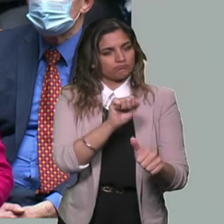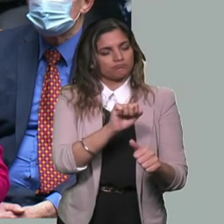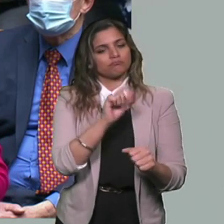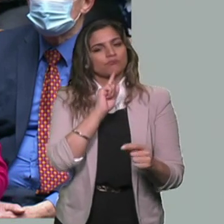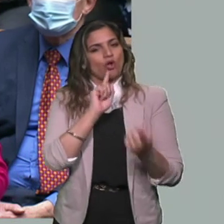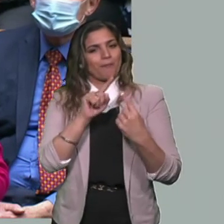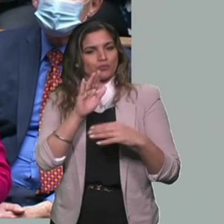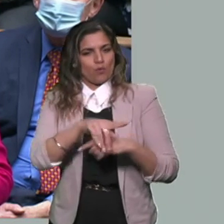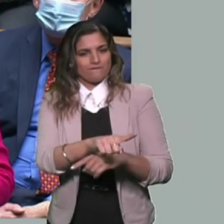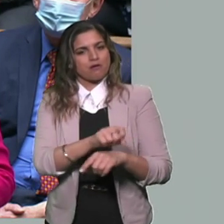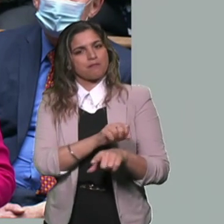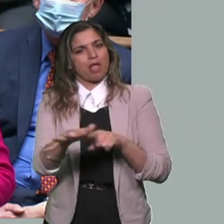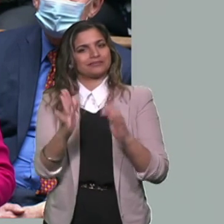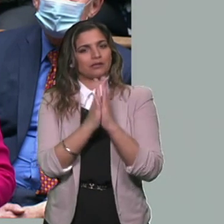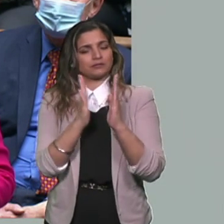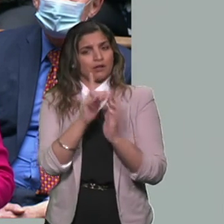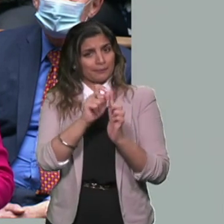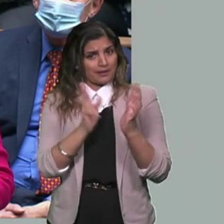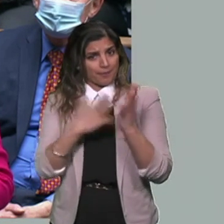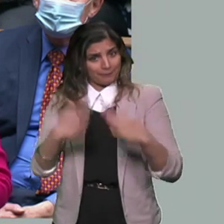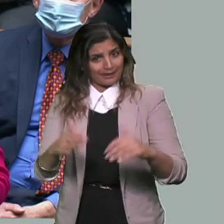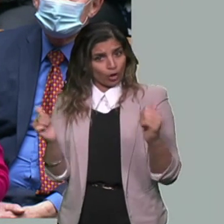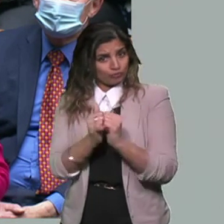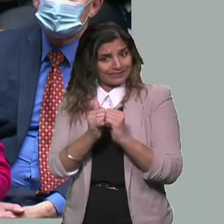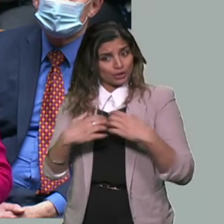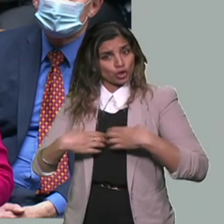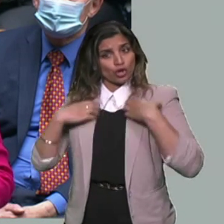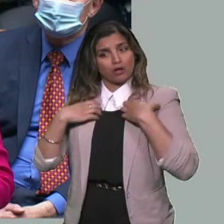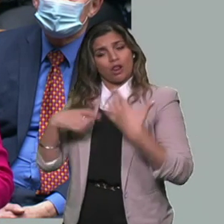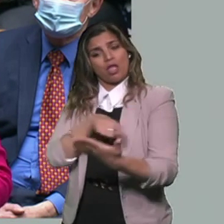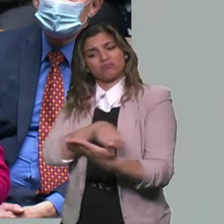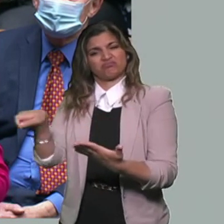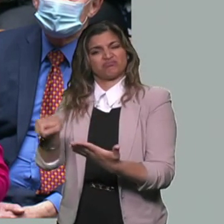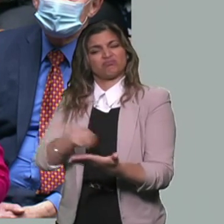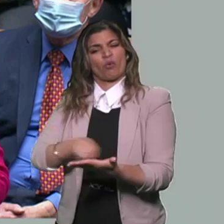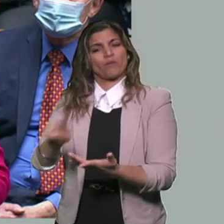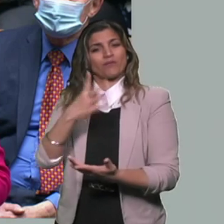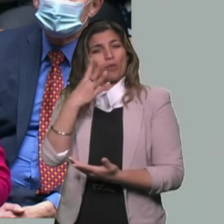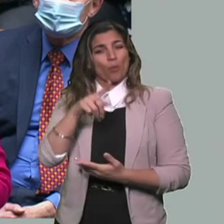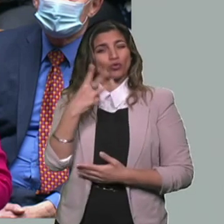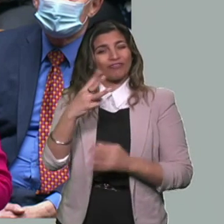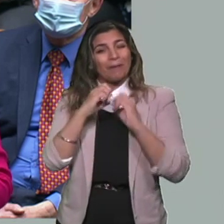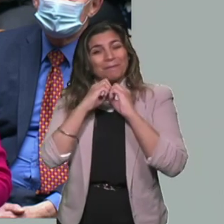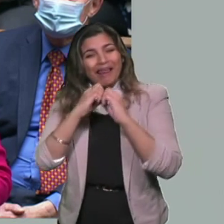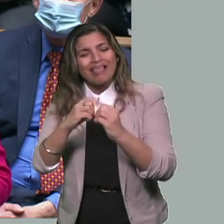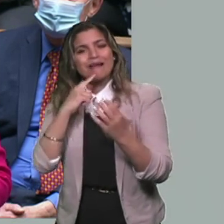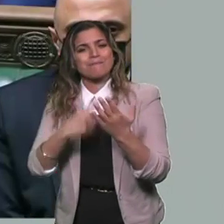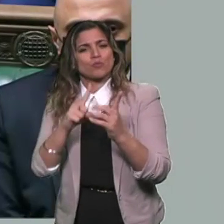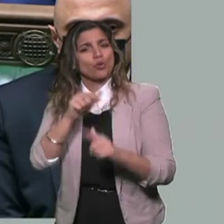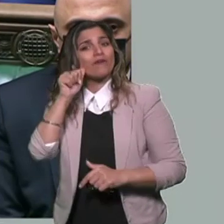Did the Prime Minister agree to the Chancellor of the Exchequer writing off £4.3 billion of fraud?